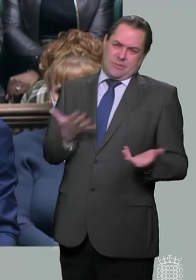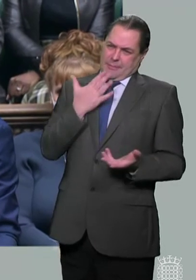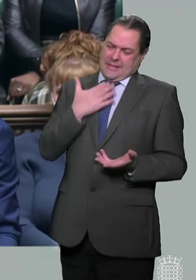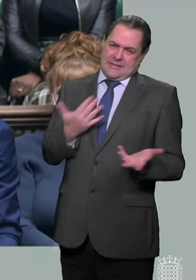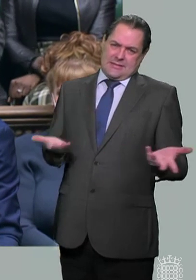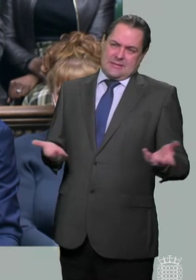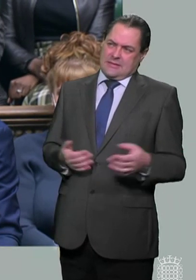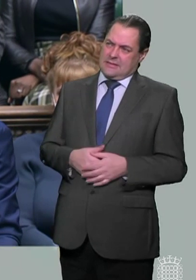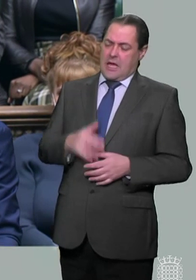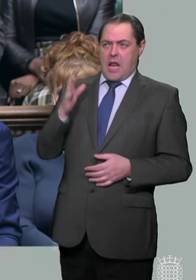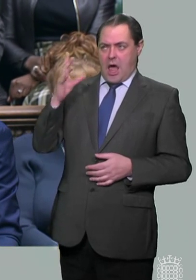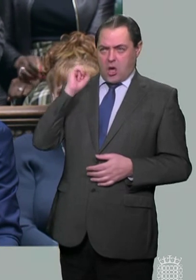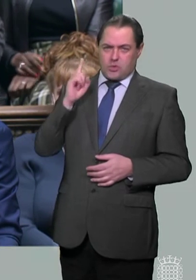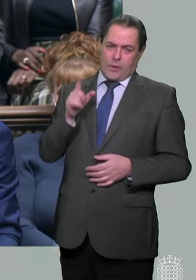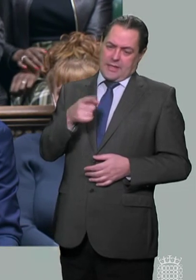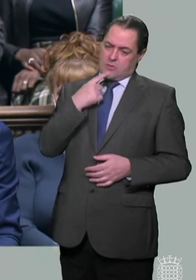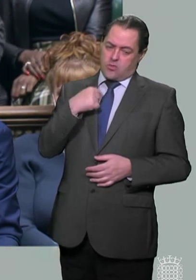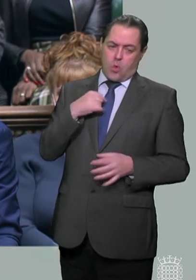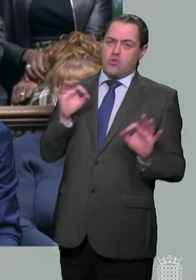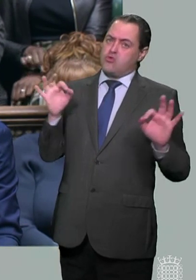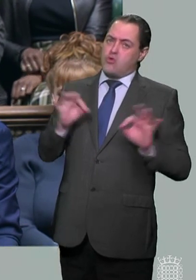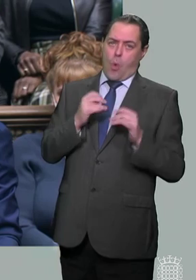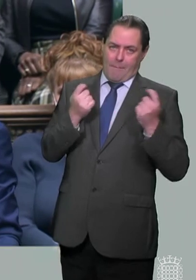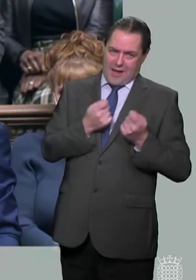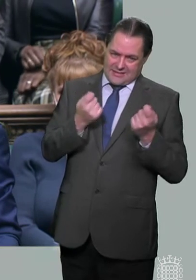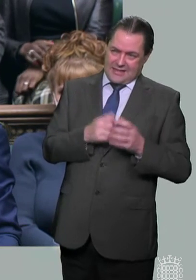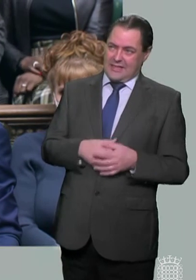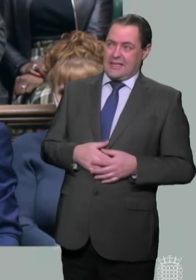Last week, the Prime Minister told us there was no party.